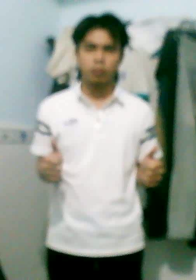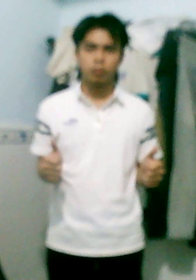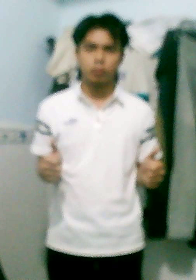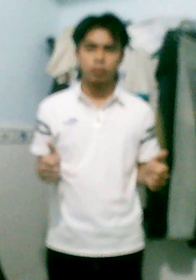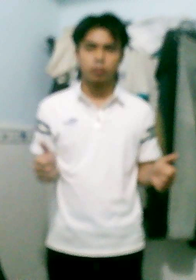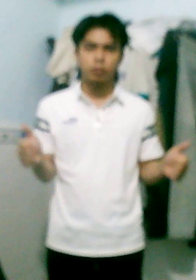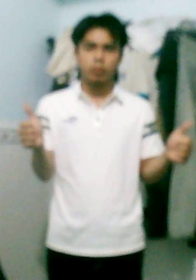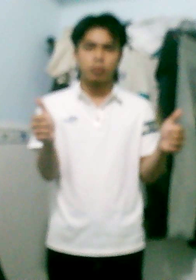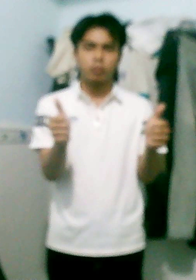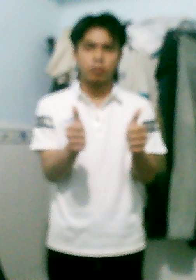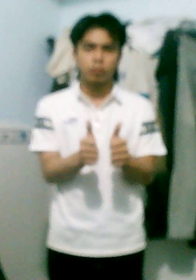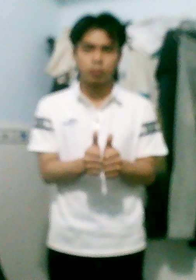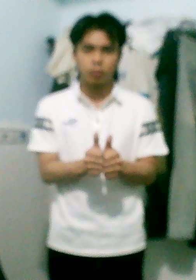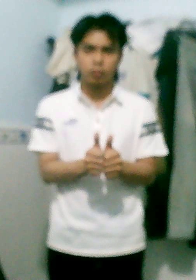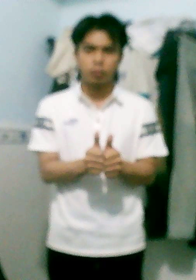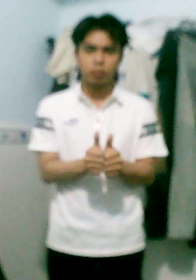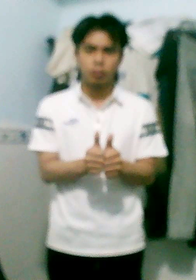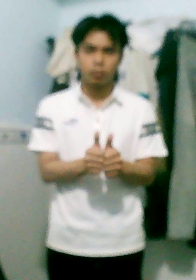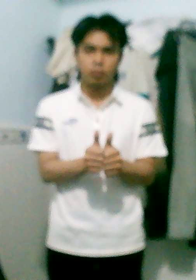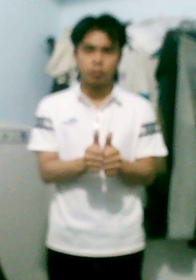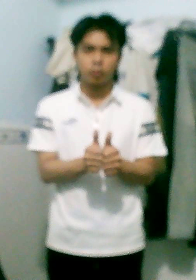voi